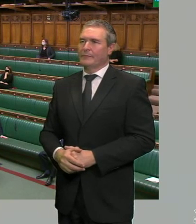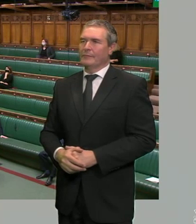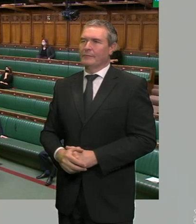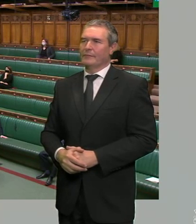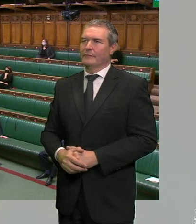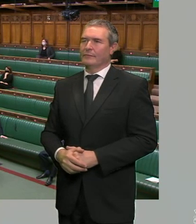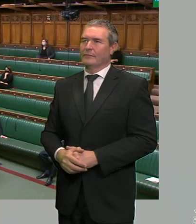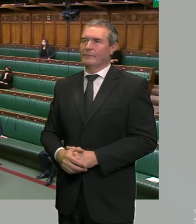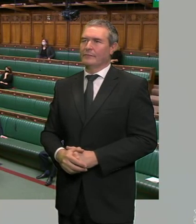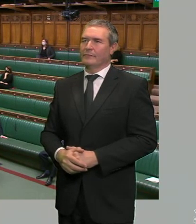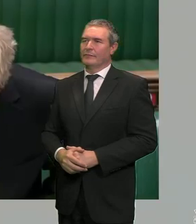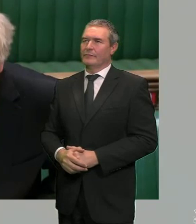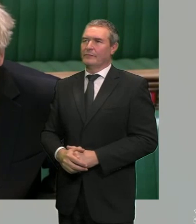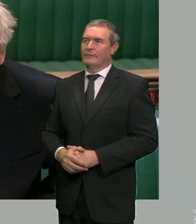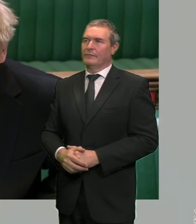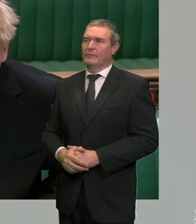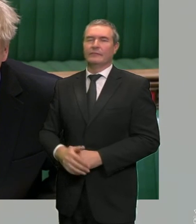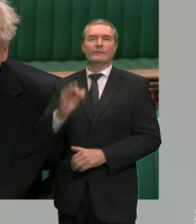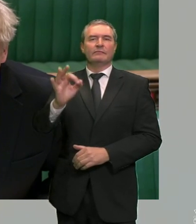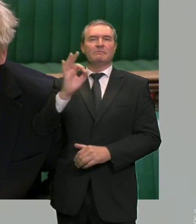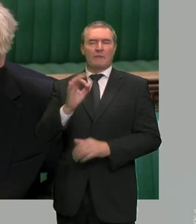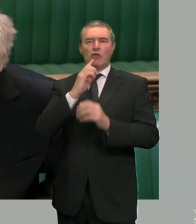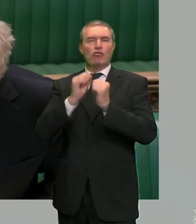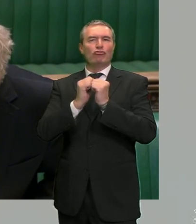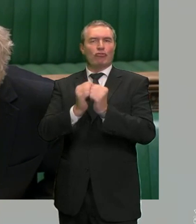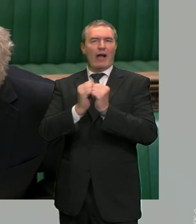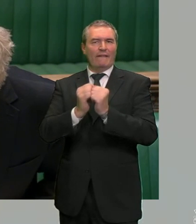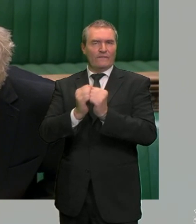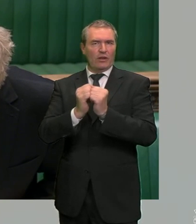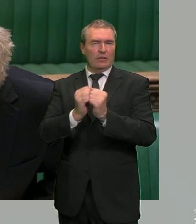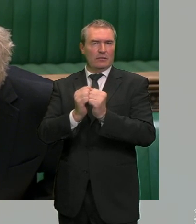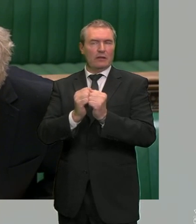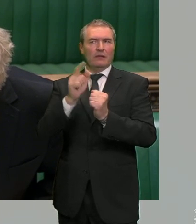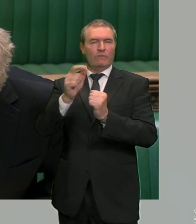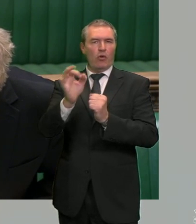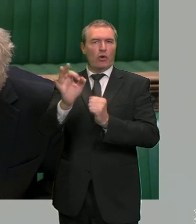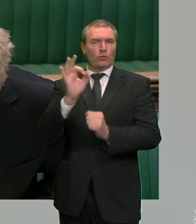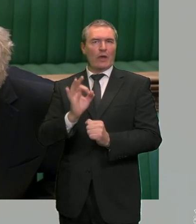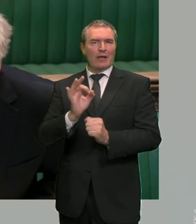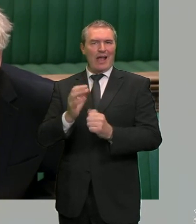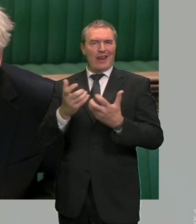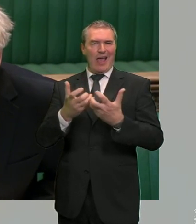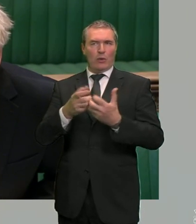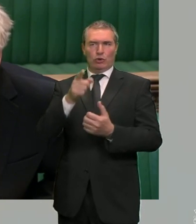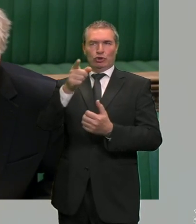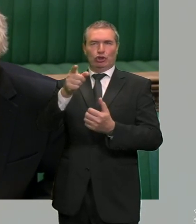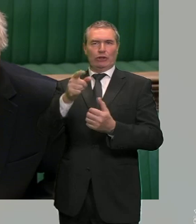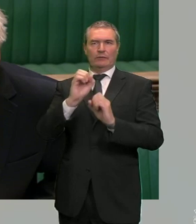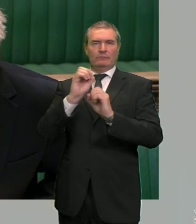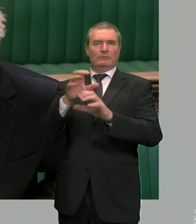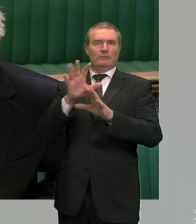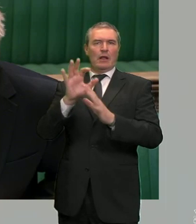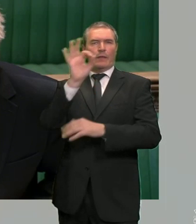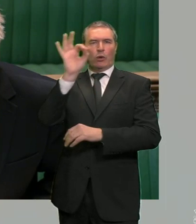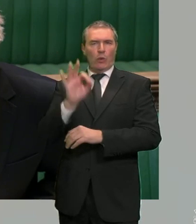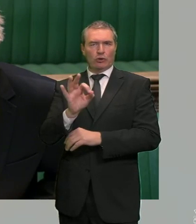I am grateful to the honourable Lady, and grateful for the way she has set out her question.